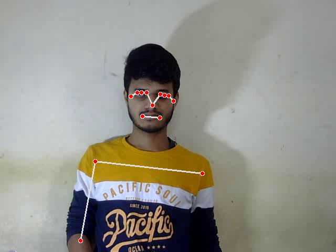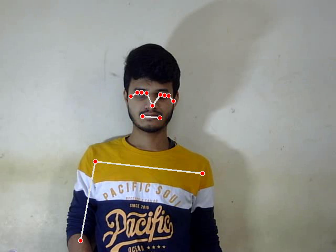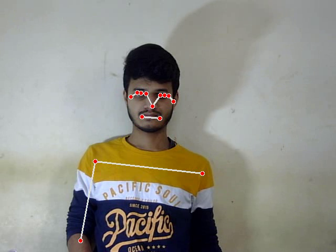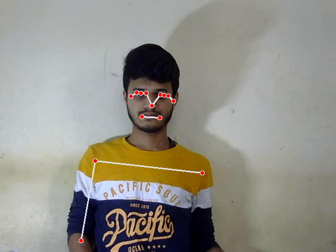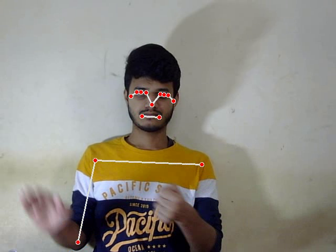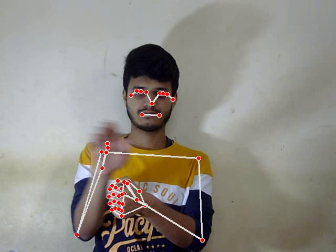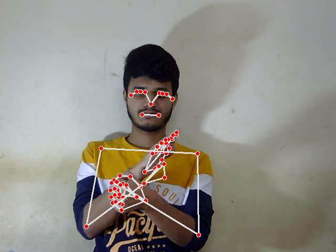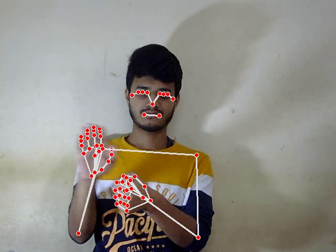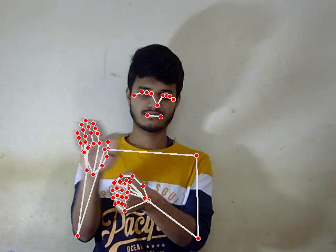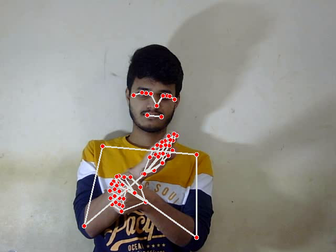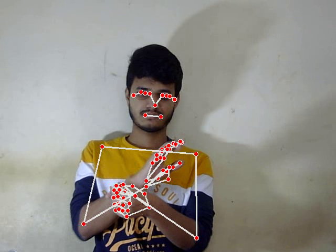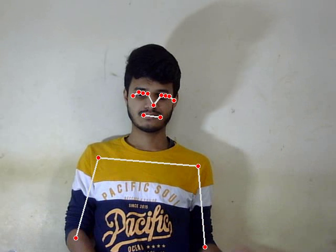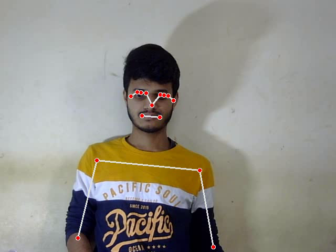busy